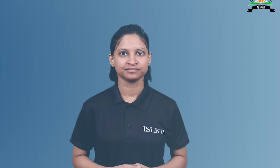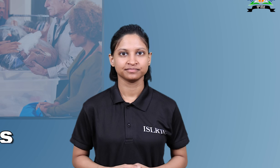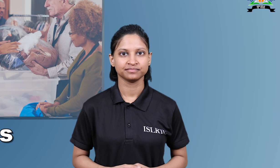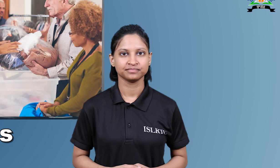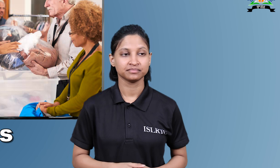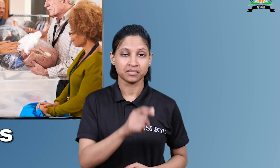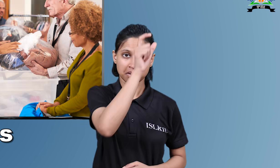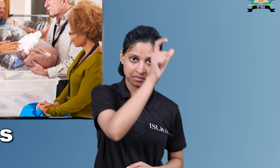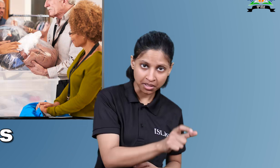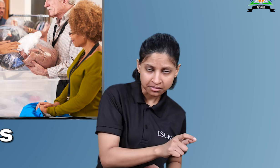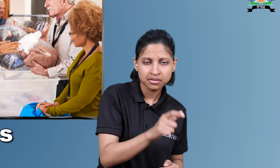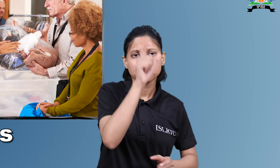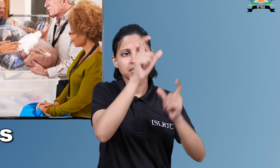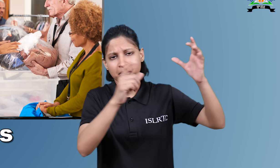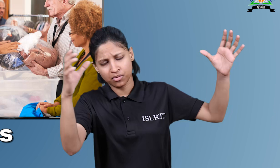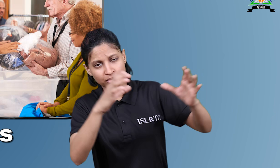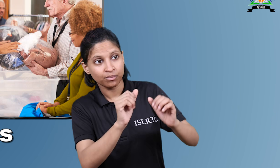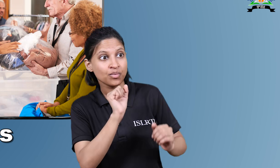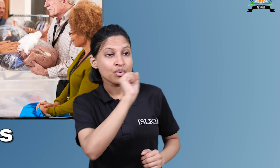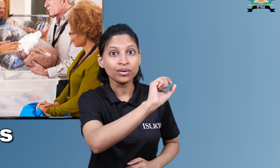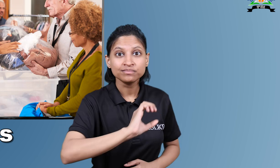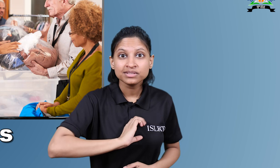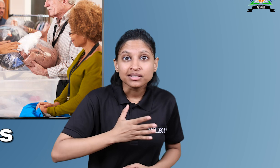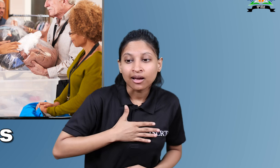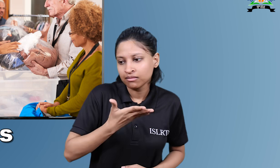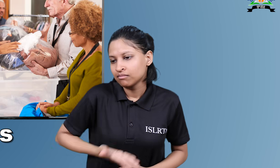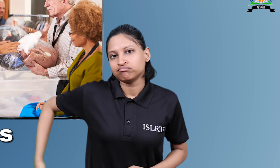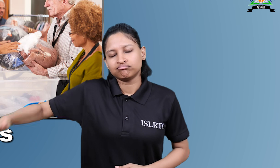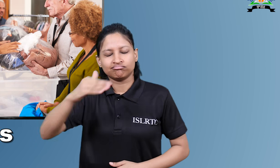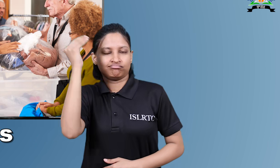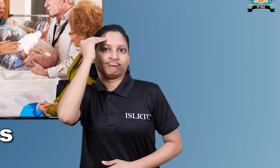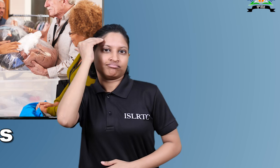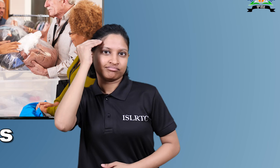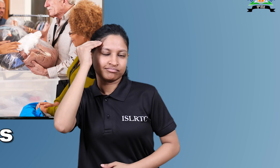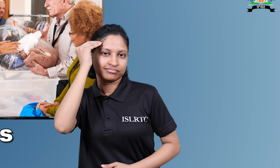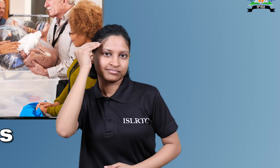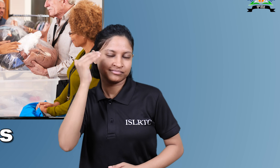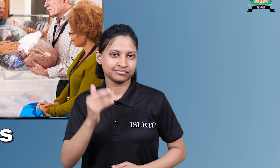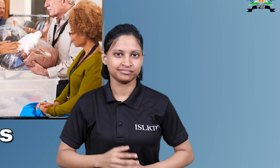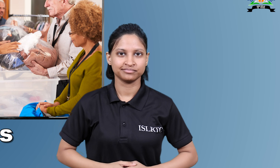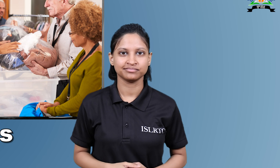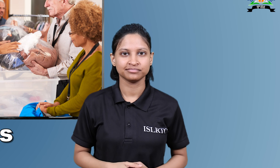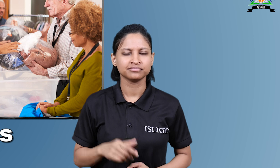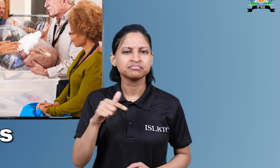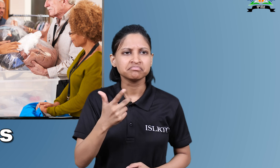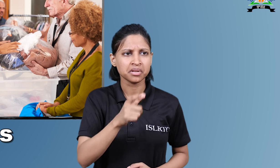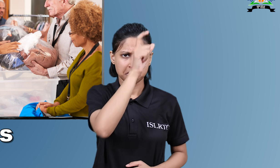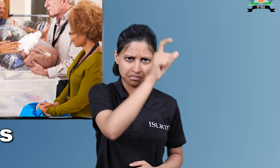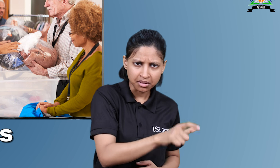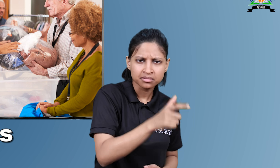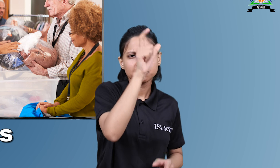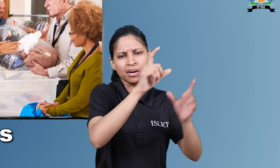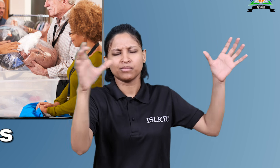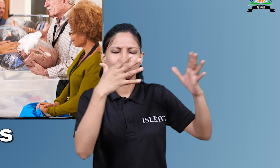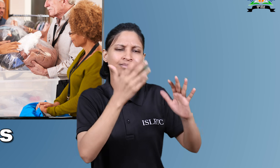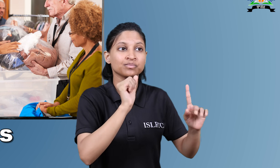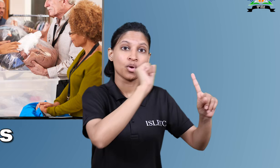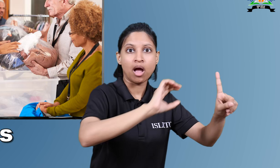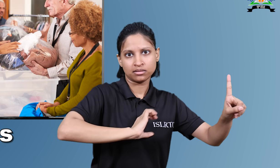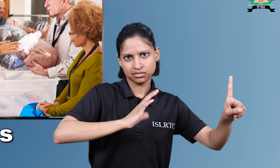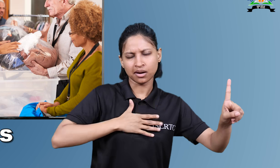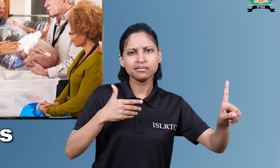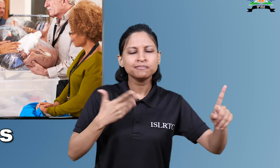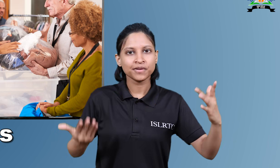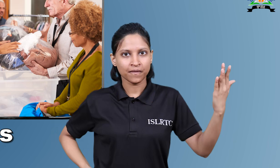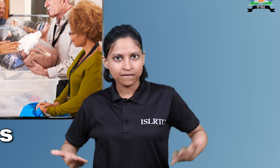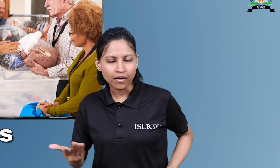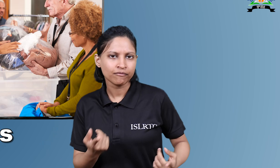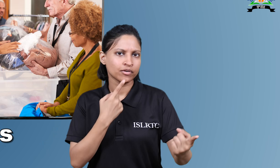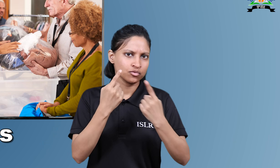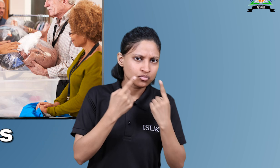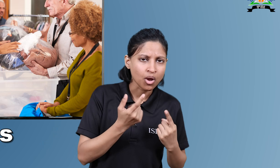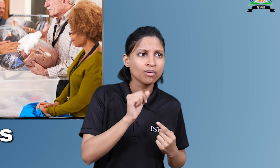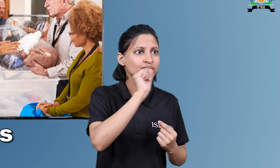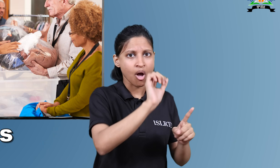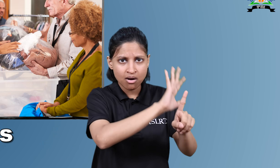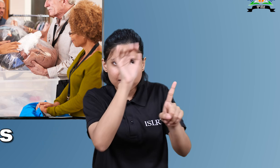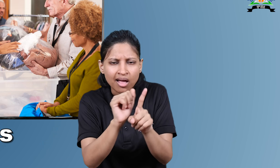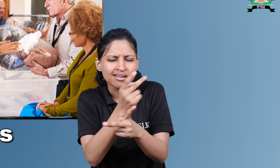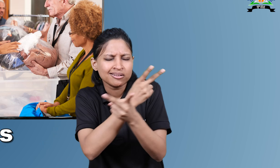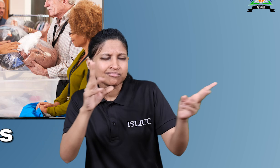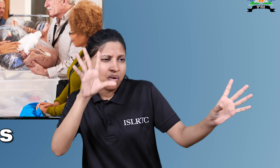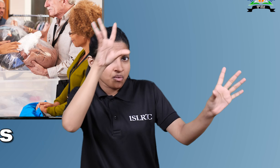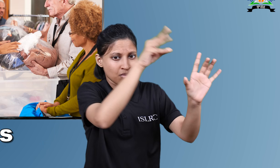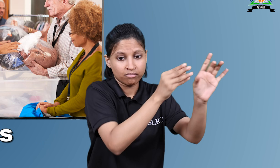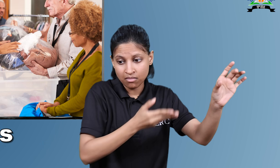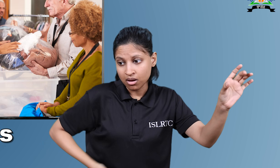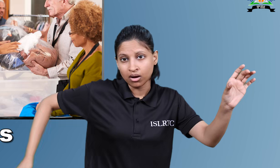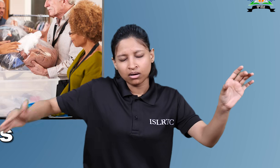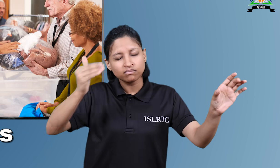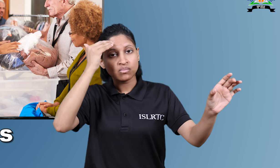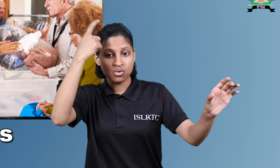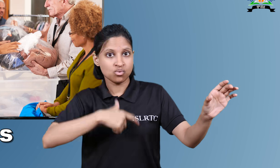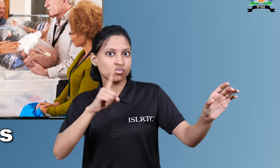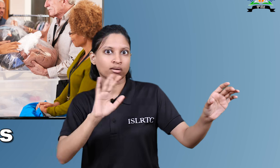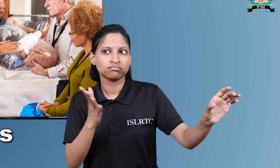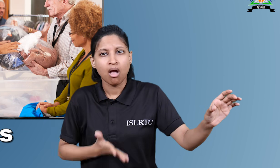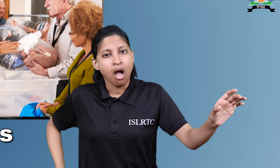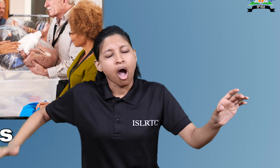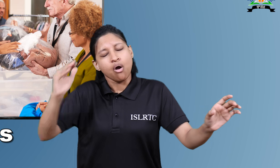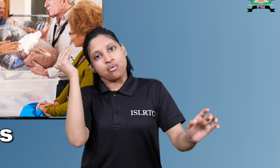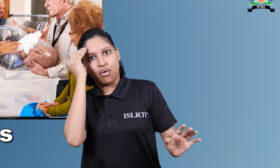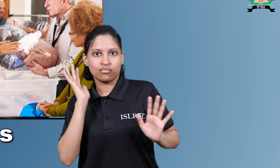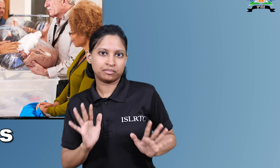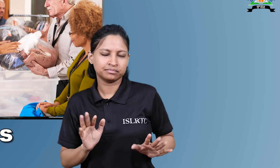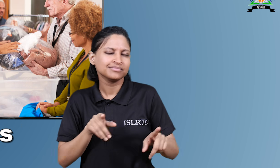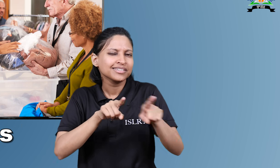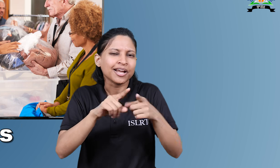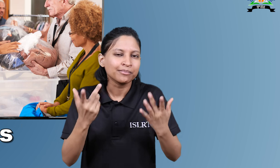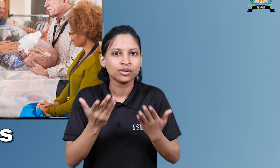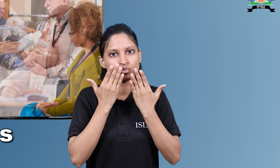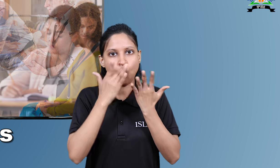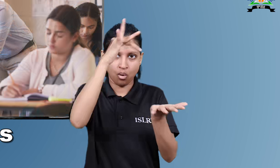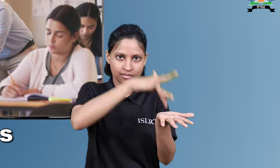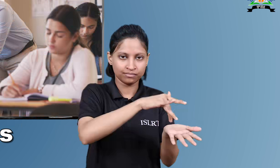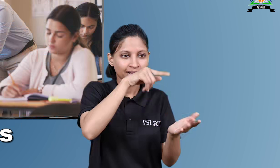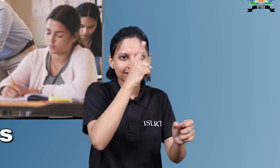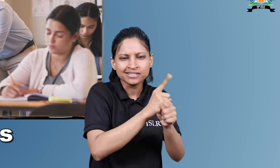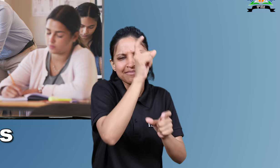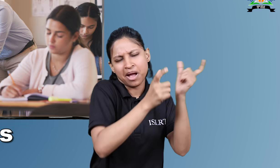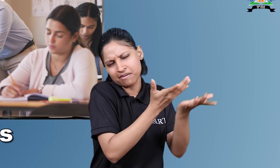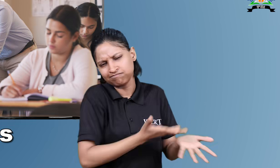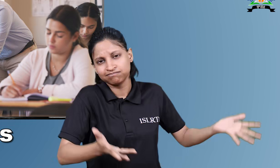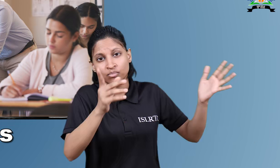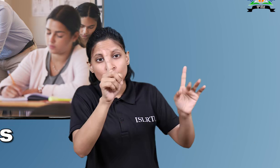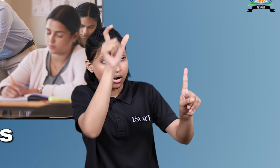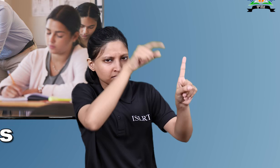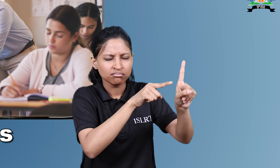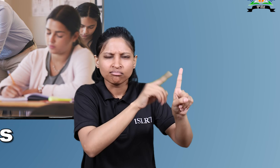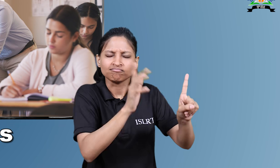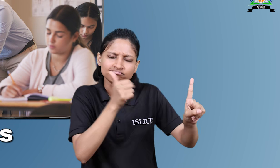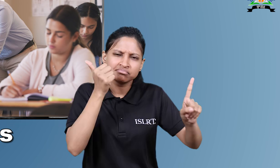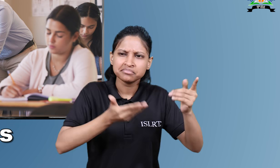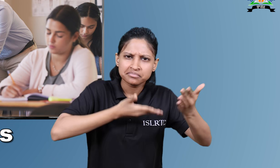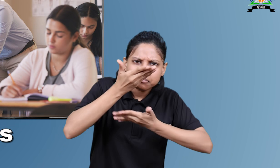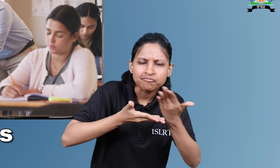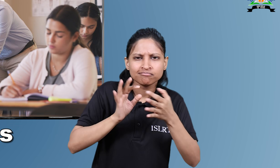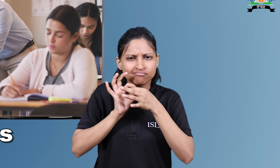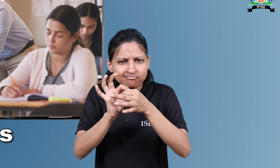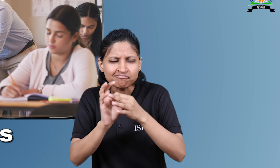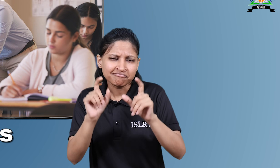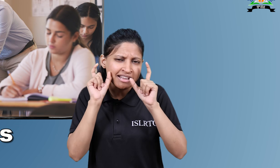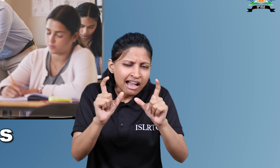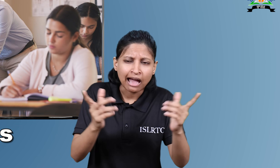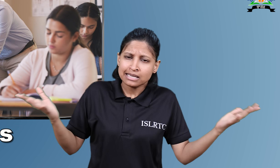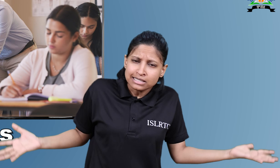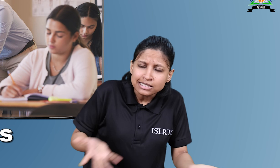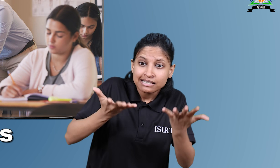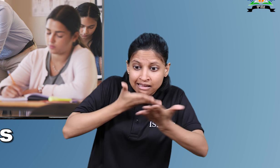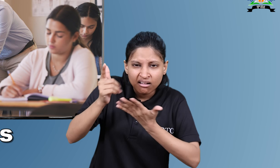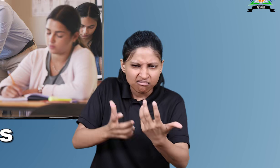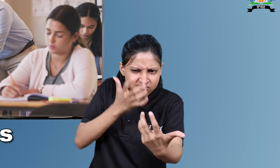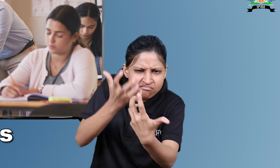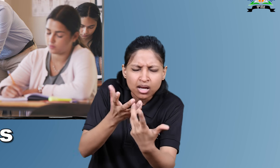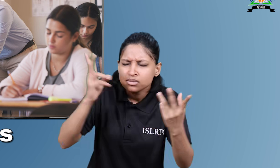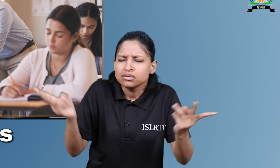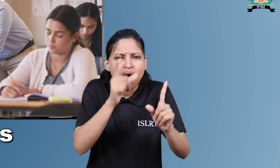Ethos Ethos refers to the characteristics of an individual or community, including their behavior, communication, culture and more. As recognized by others. a teacher known for her unique teaching style, caring nature and ability